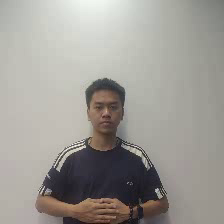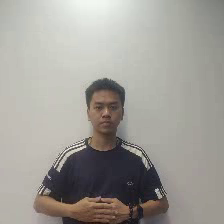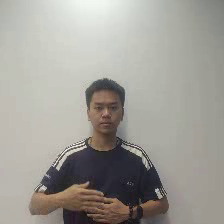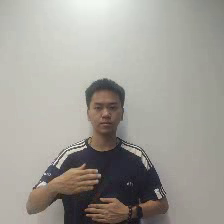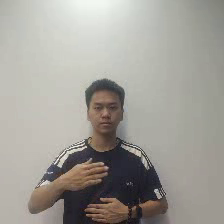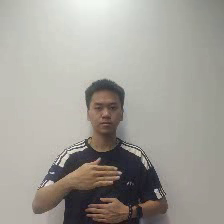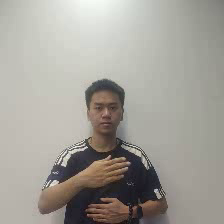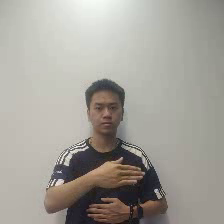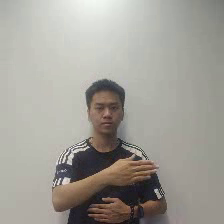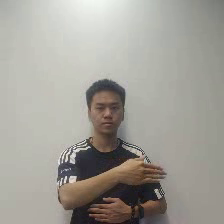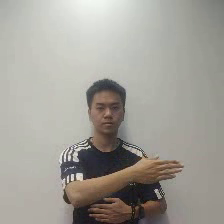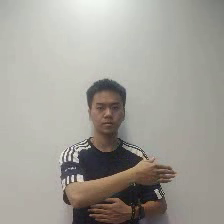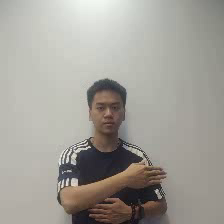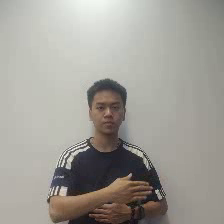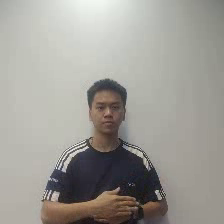Cá